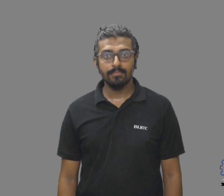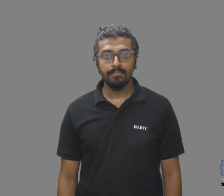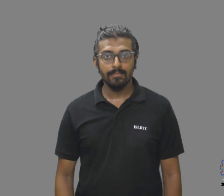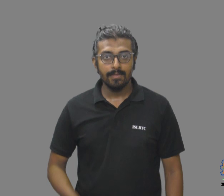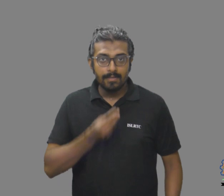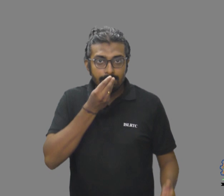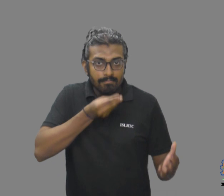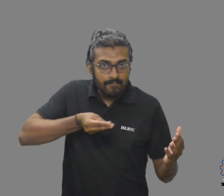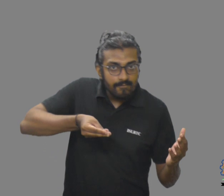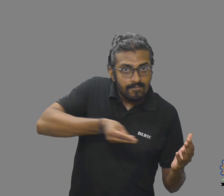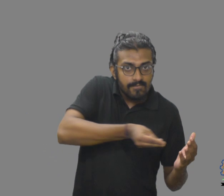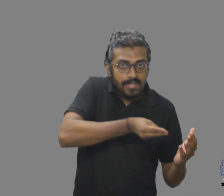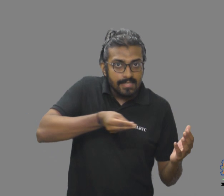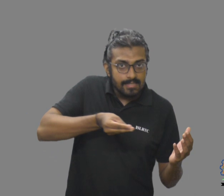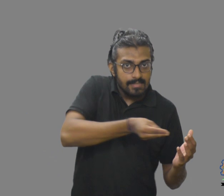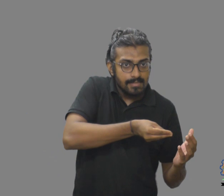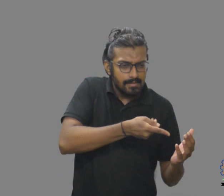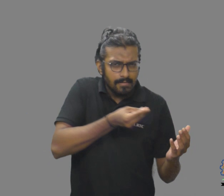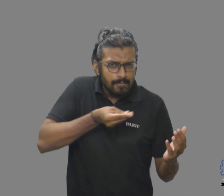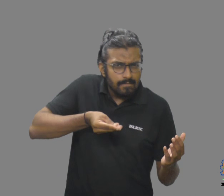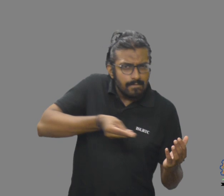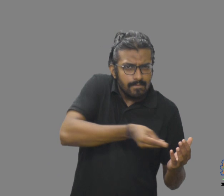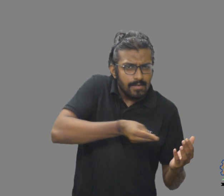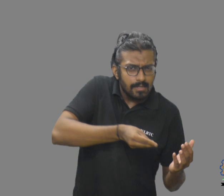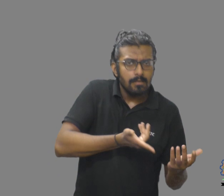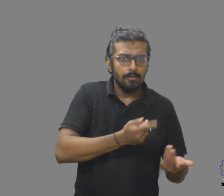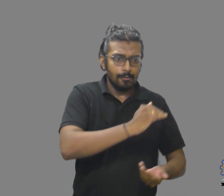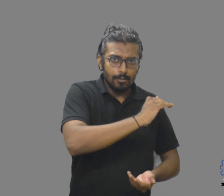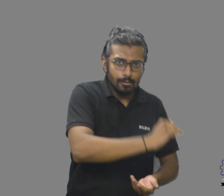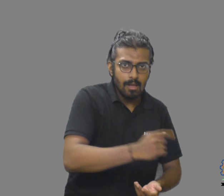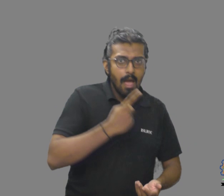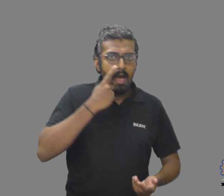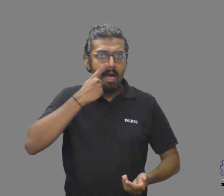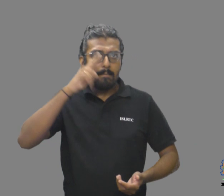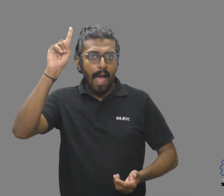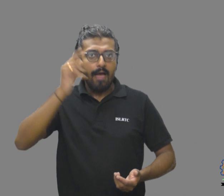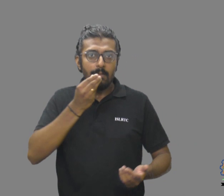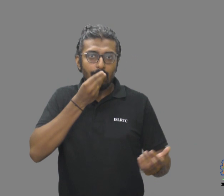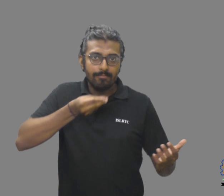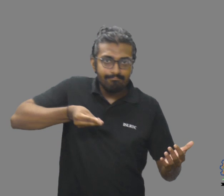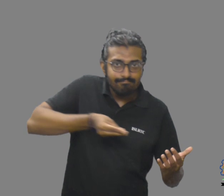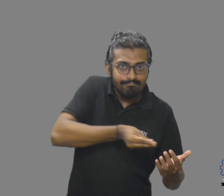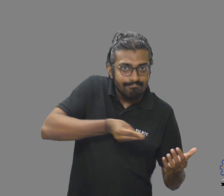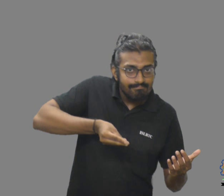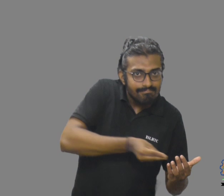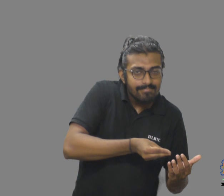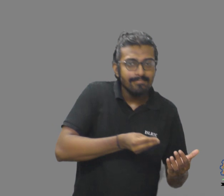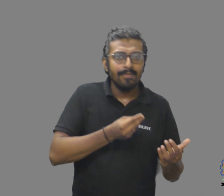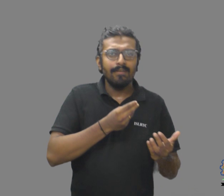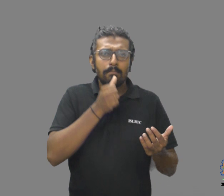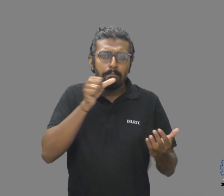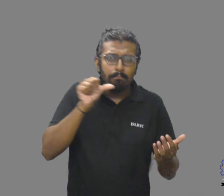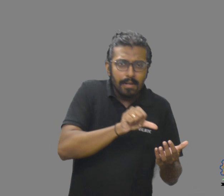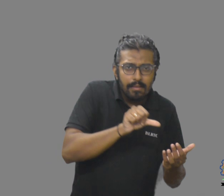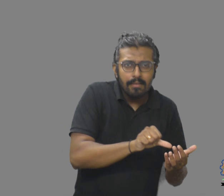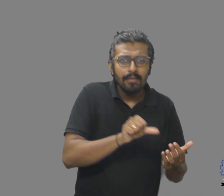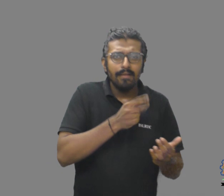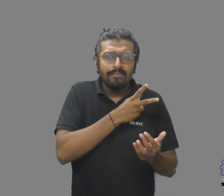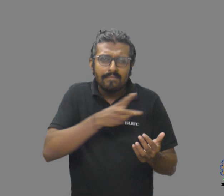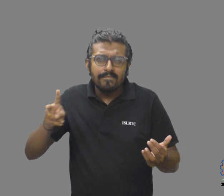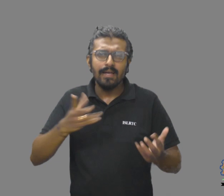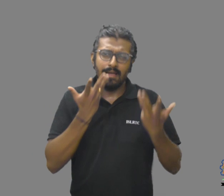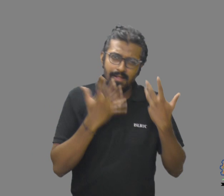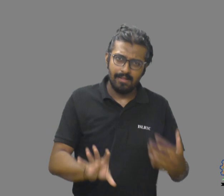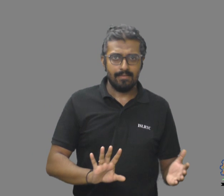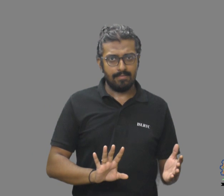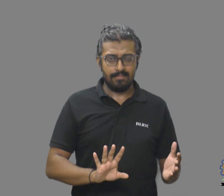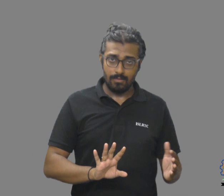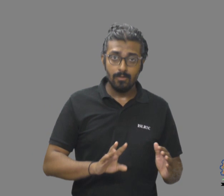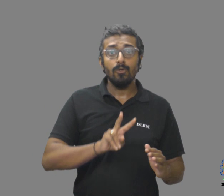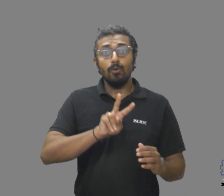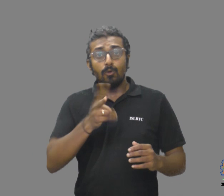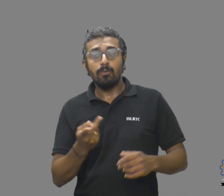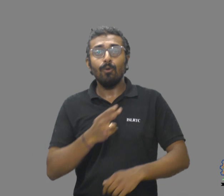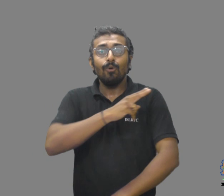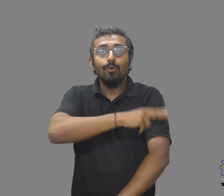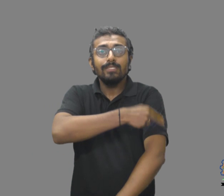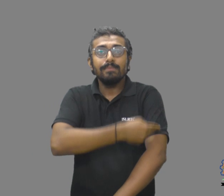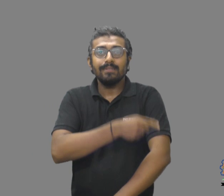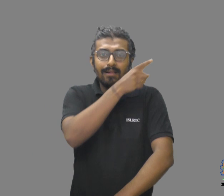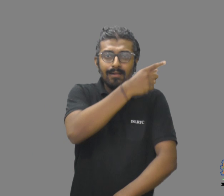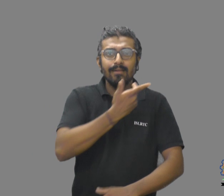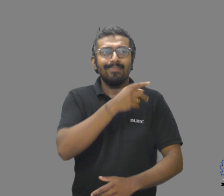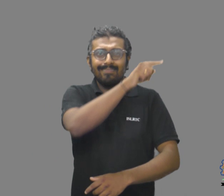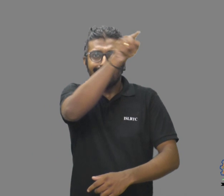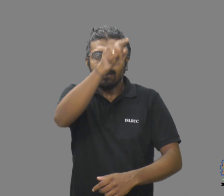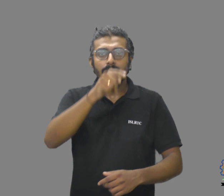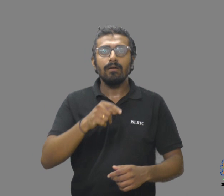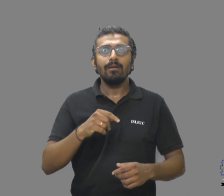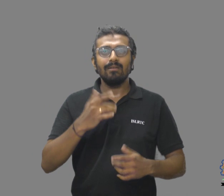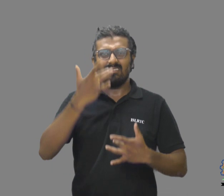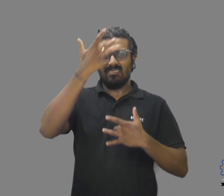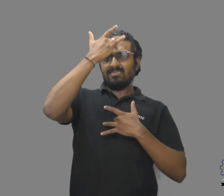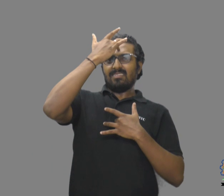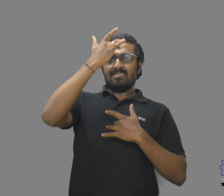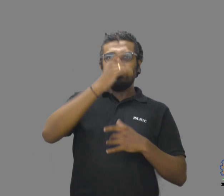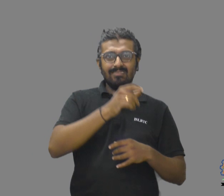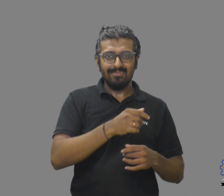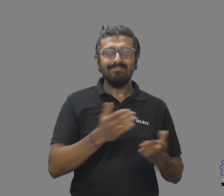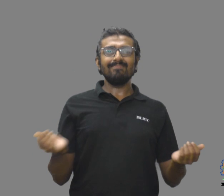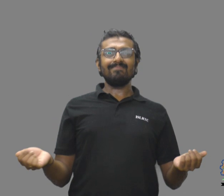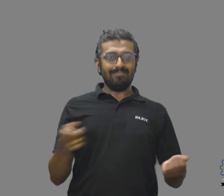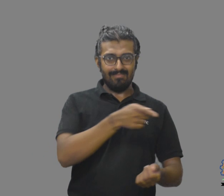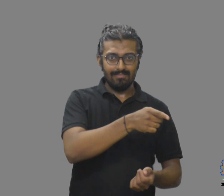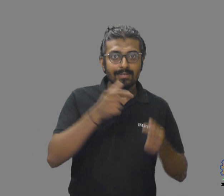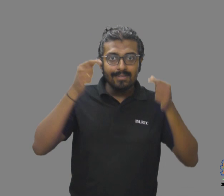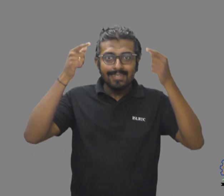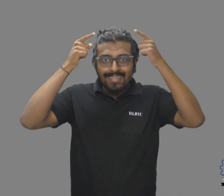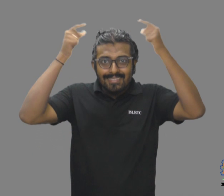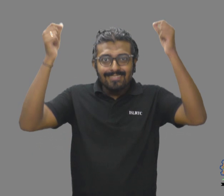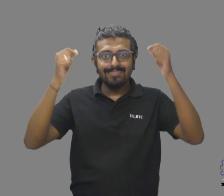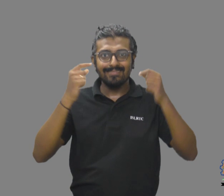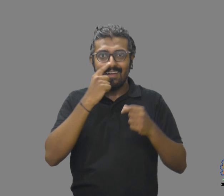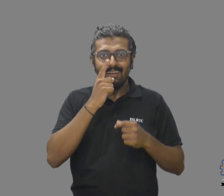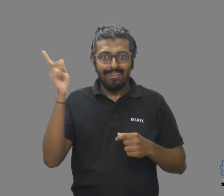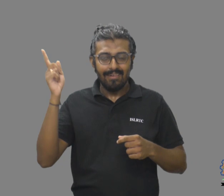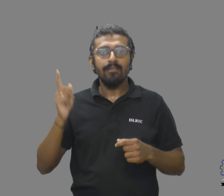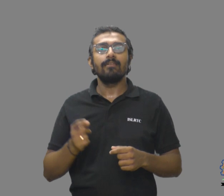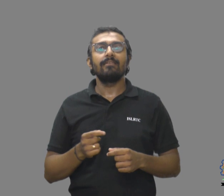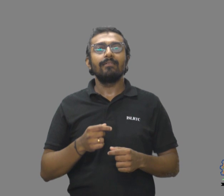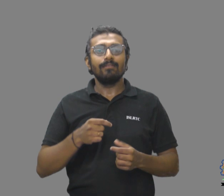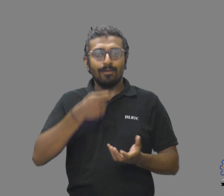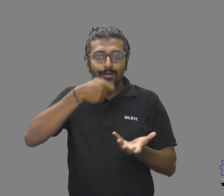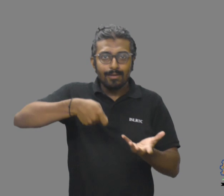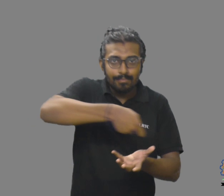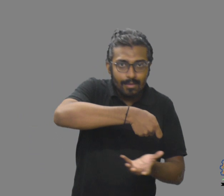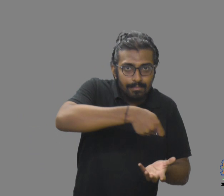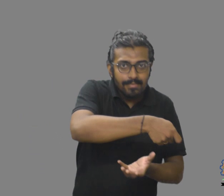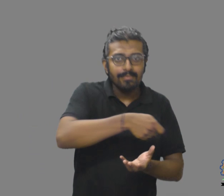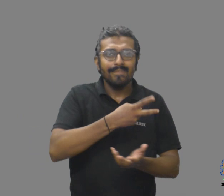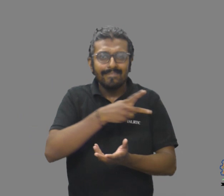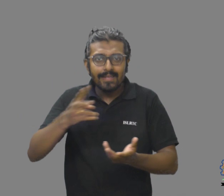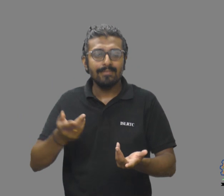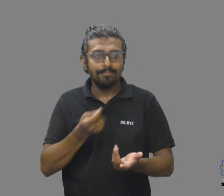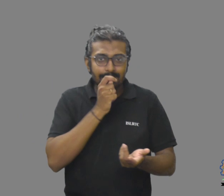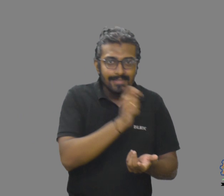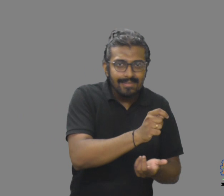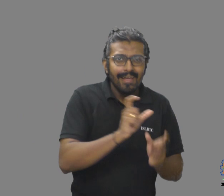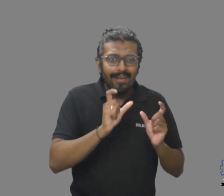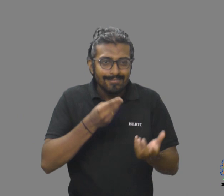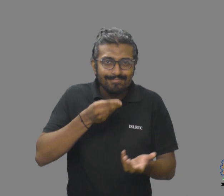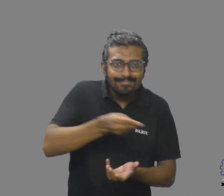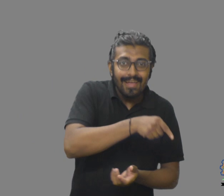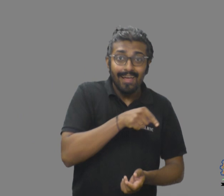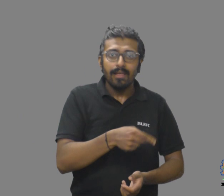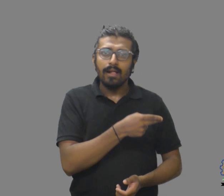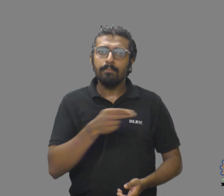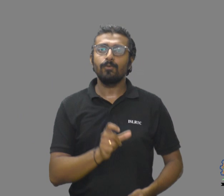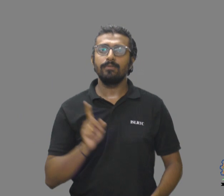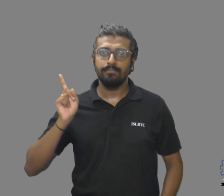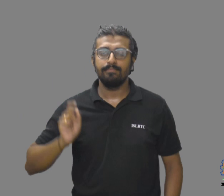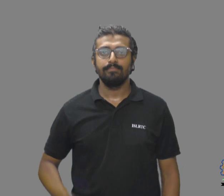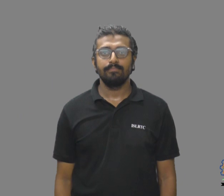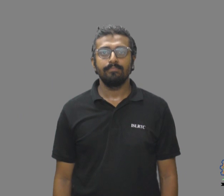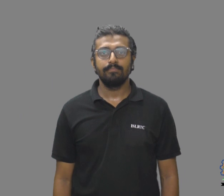Feed